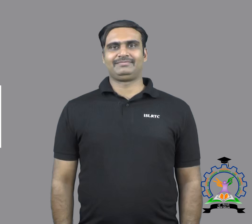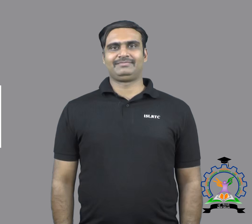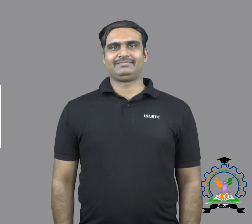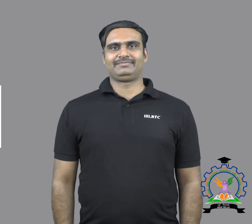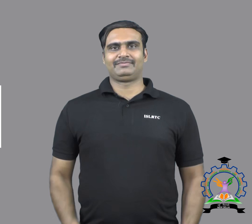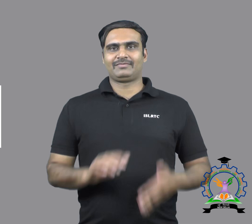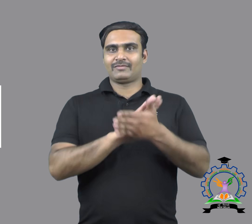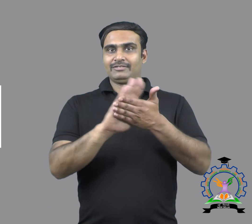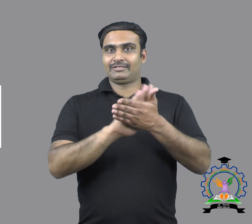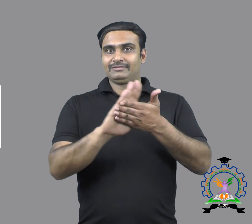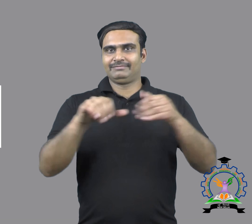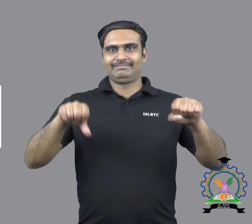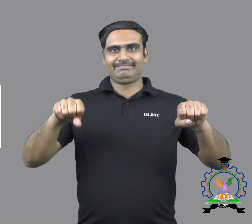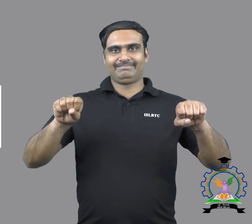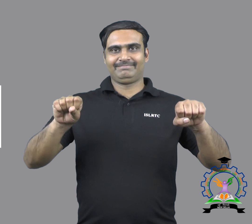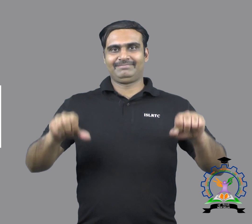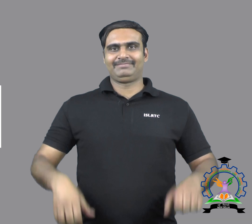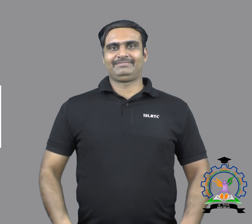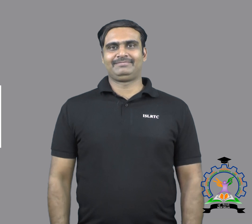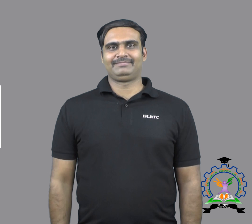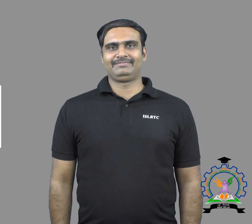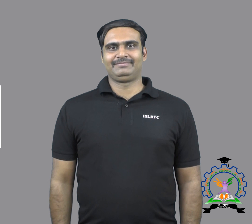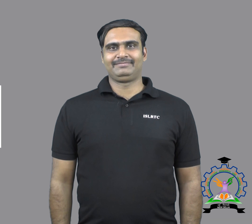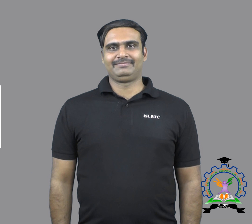Hero Honda